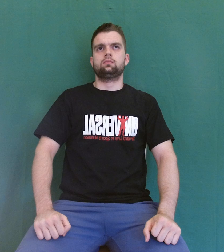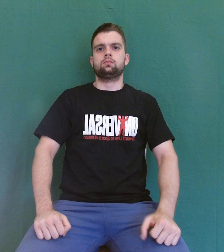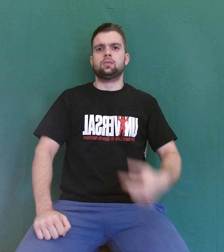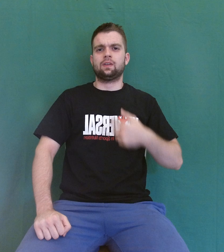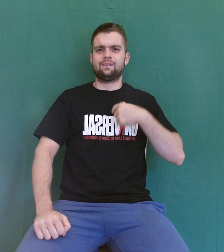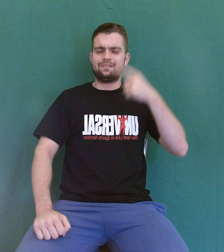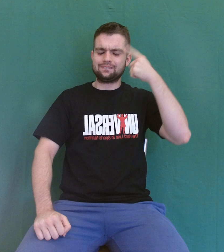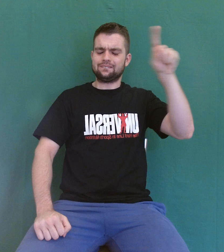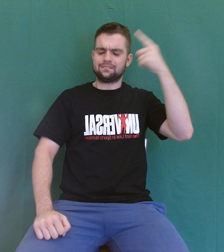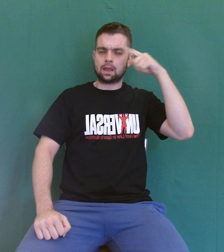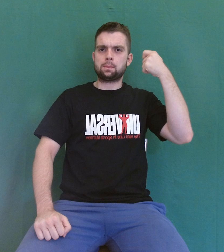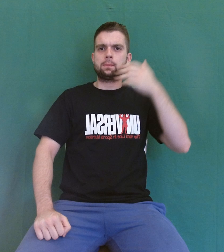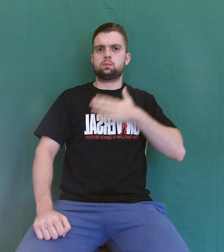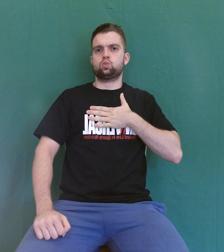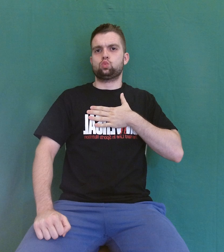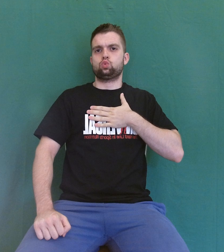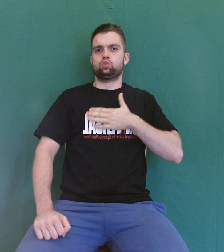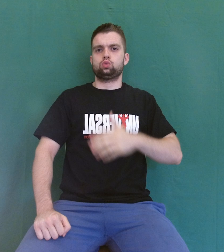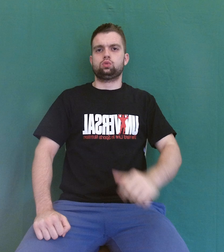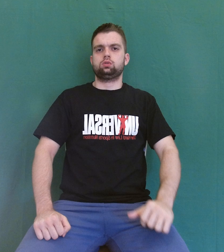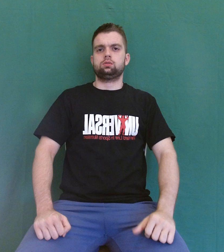ΕΓΩ ΣΚΕΦΤΟΜΑΙ-ΝΟΣΤΑΛΓΩ ΜΑΜΑ ΜΟΥ